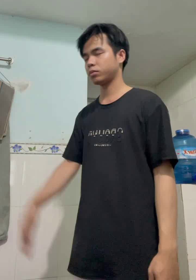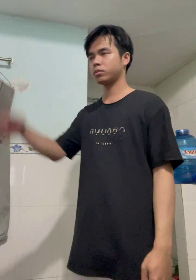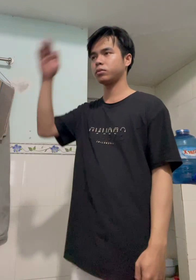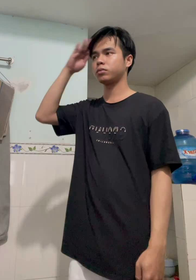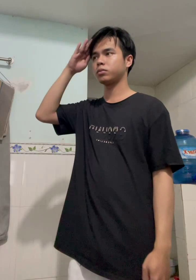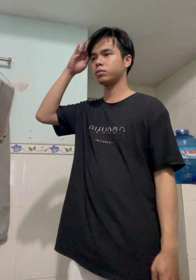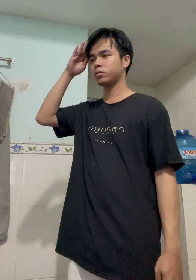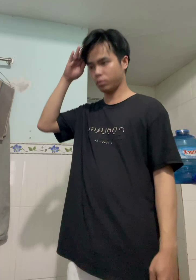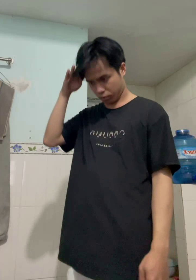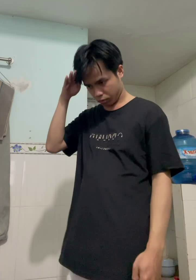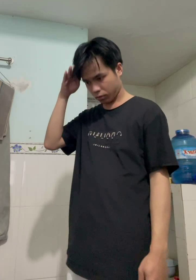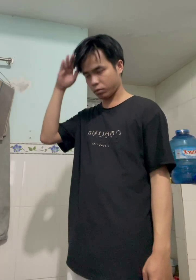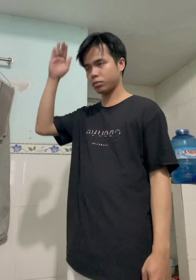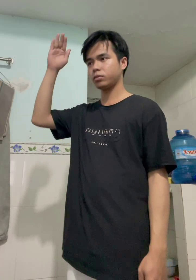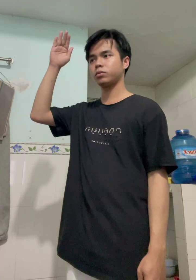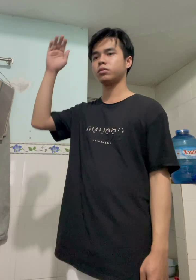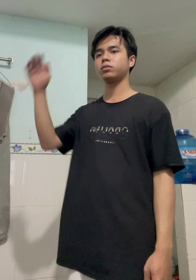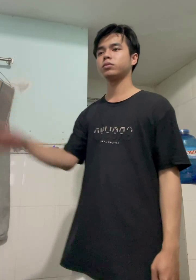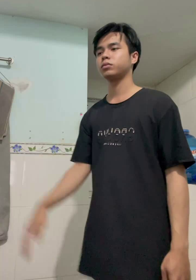biet